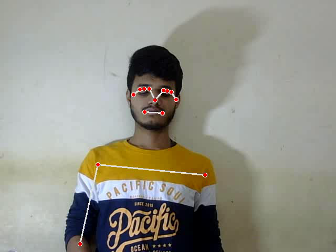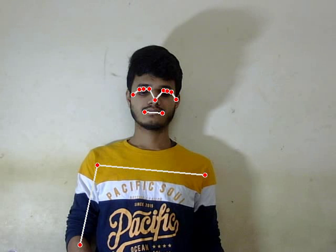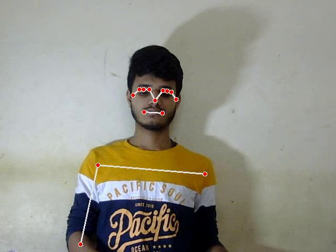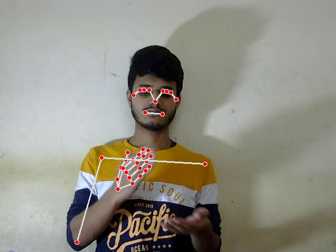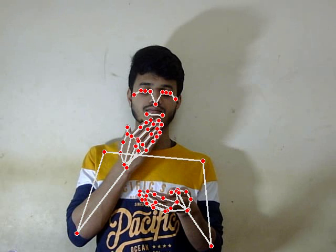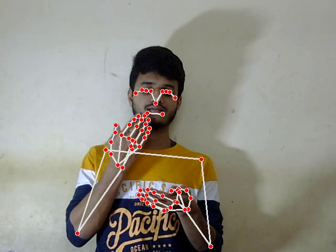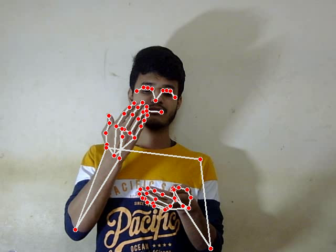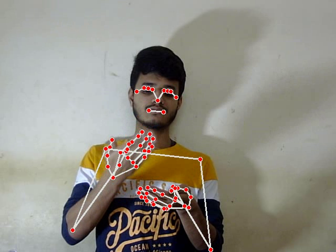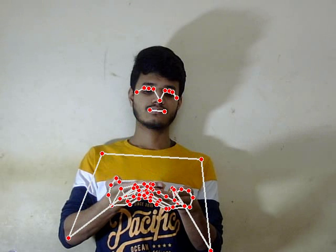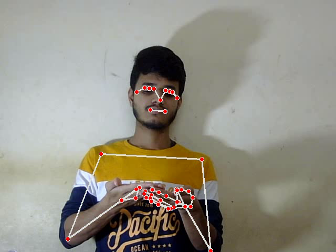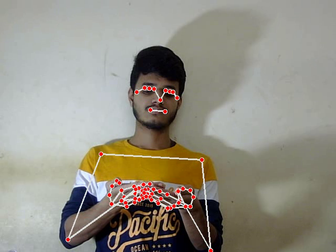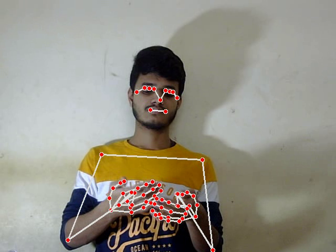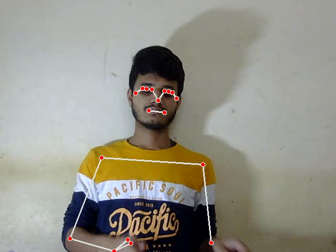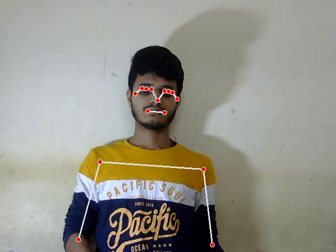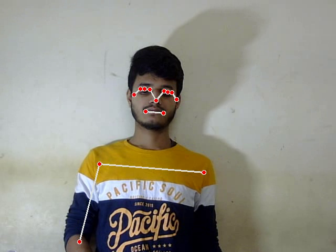good